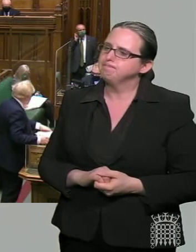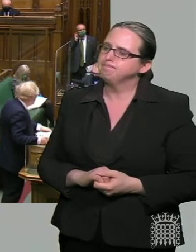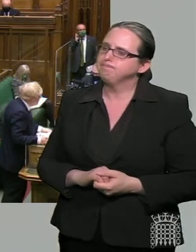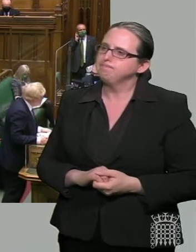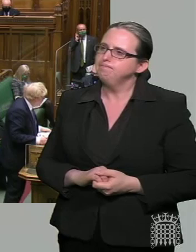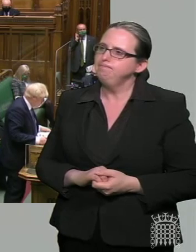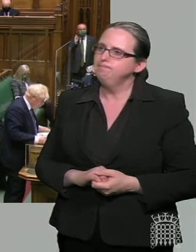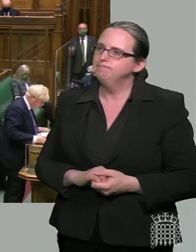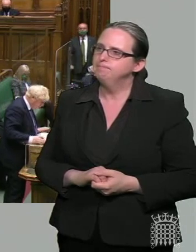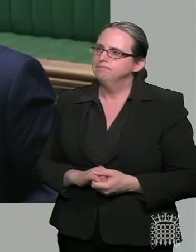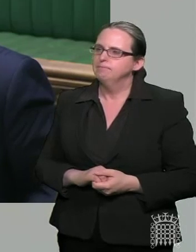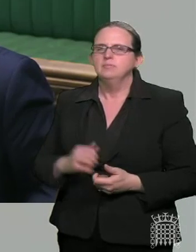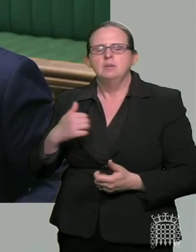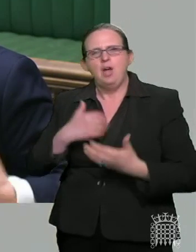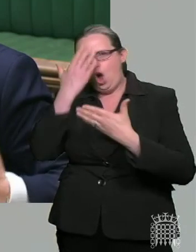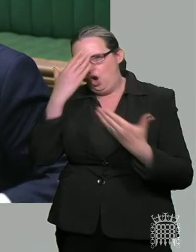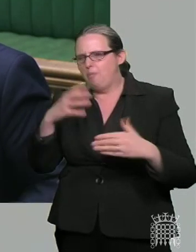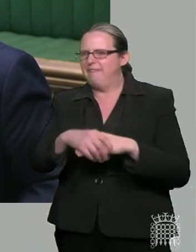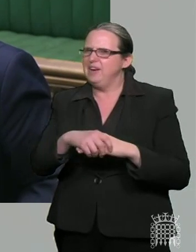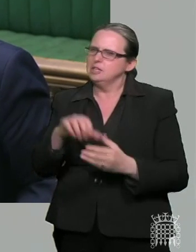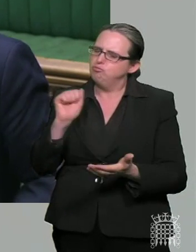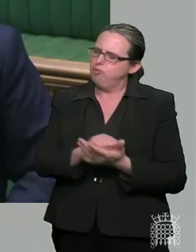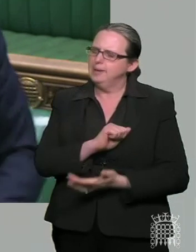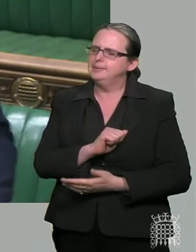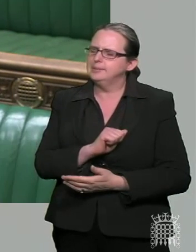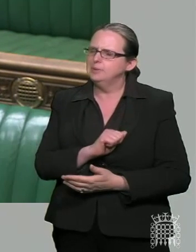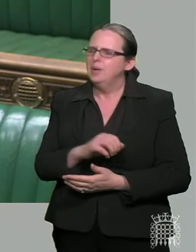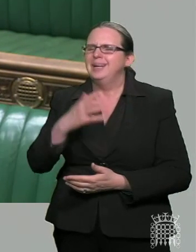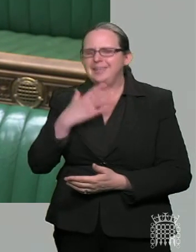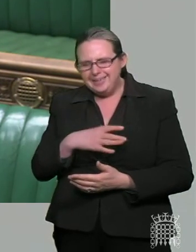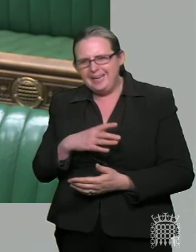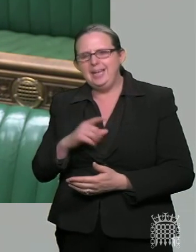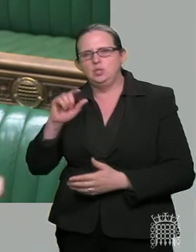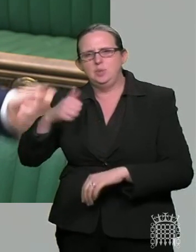My honourable Friend is spot on in what he says about the need for an offshore grid.